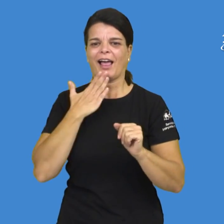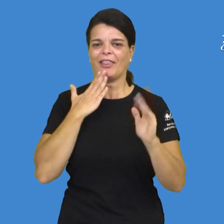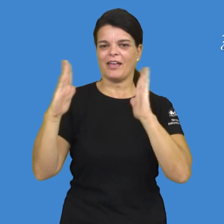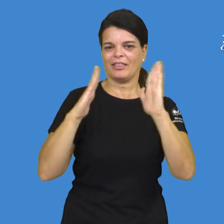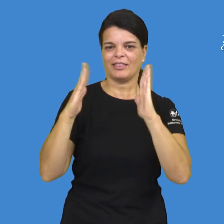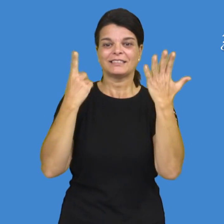época